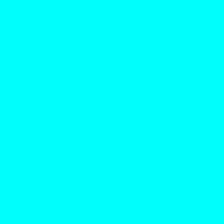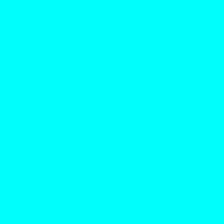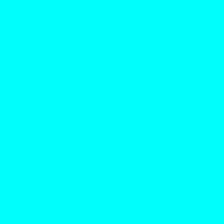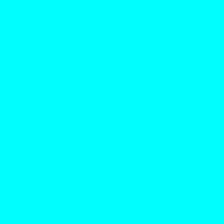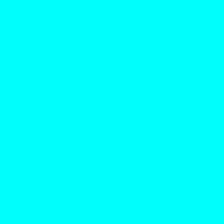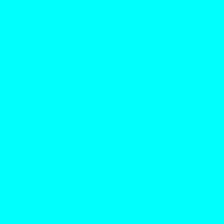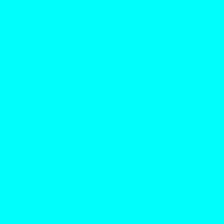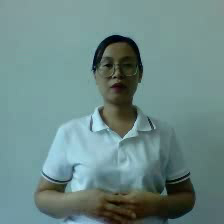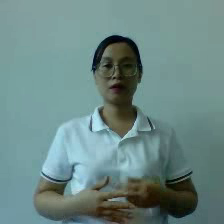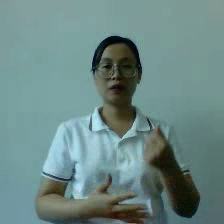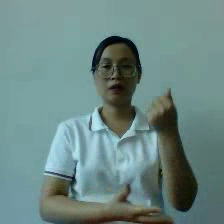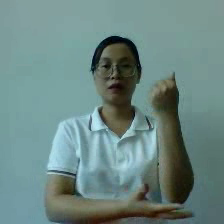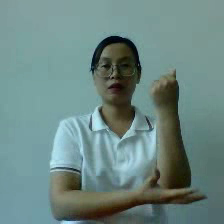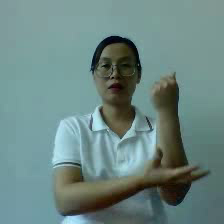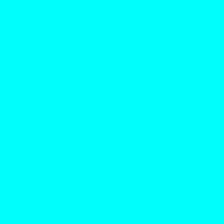Cứu